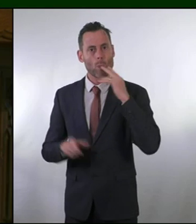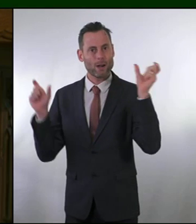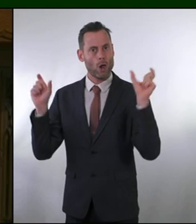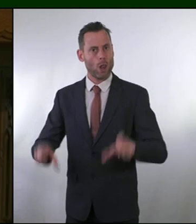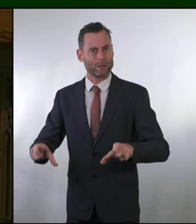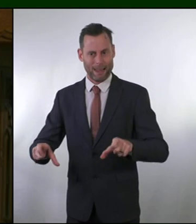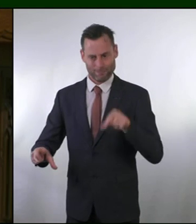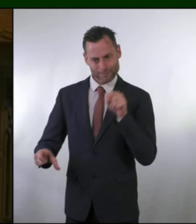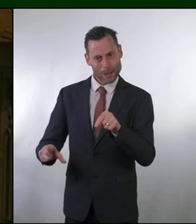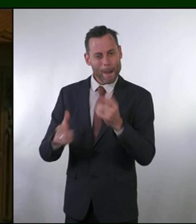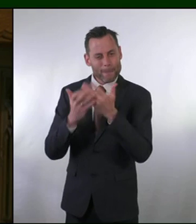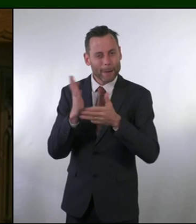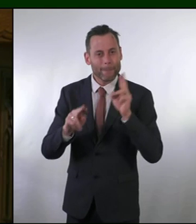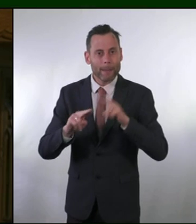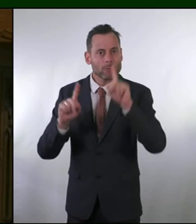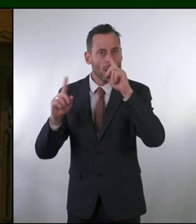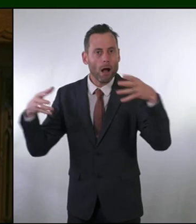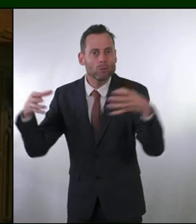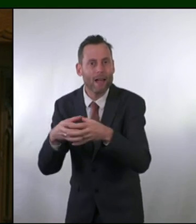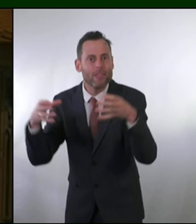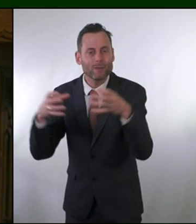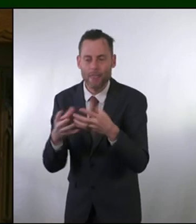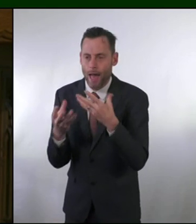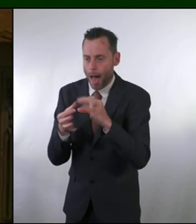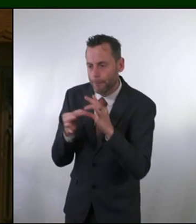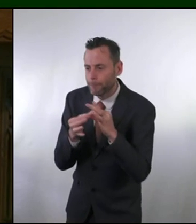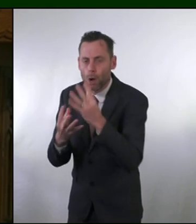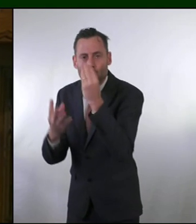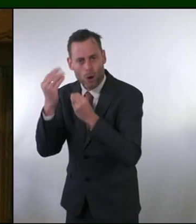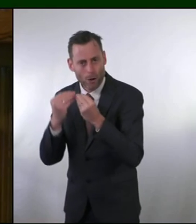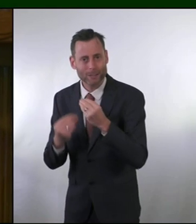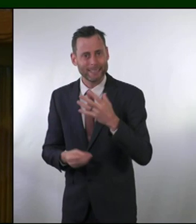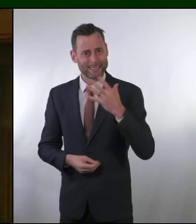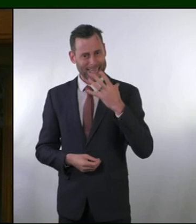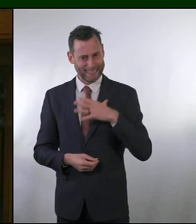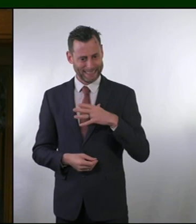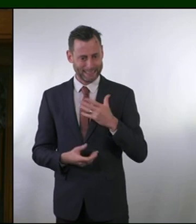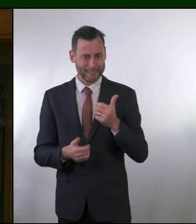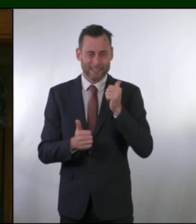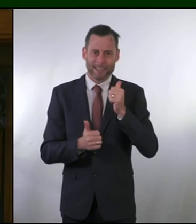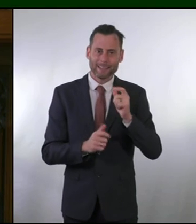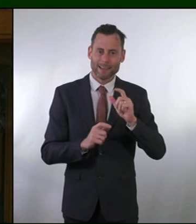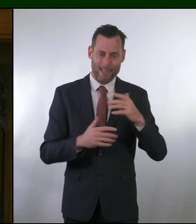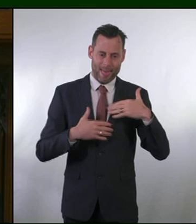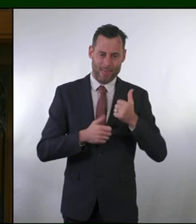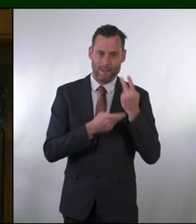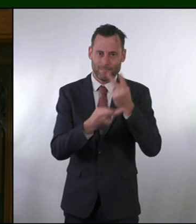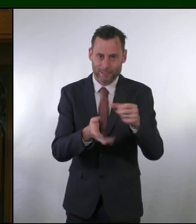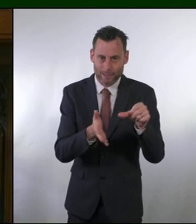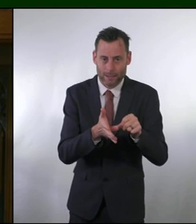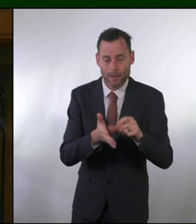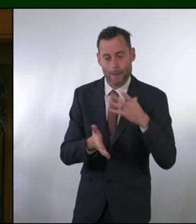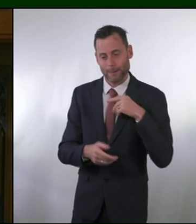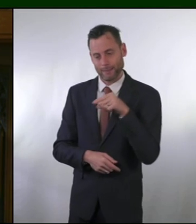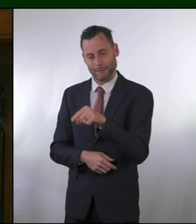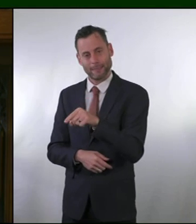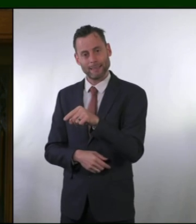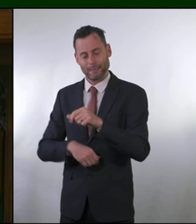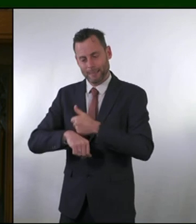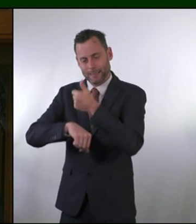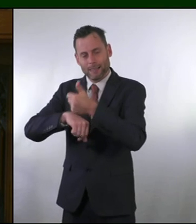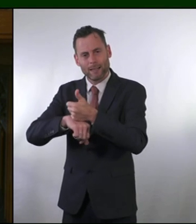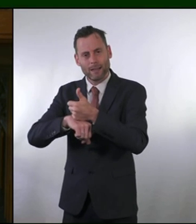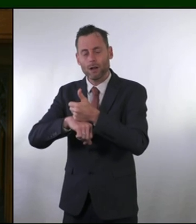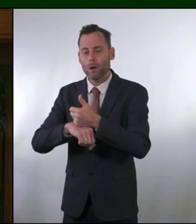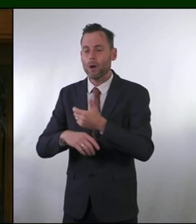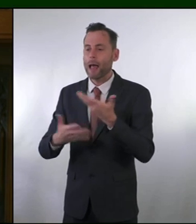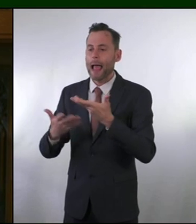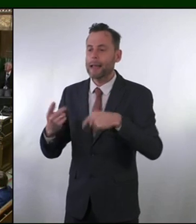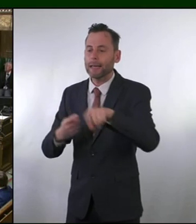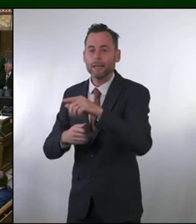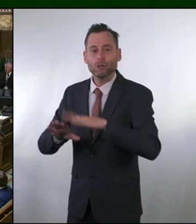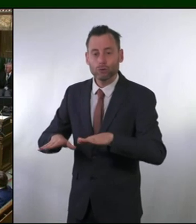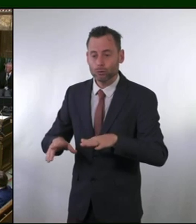Will the Prime Minister urgently look at reversing the decline in health visitors and support the parent-infant premium proposal by the Parent-Infant Foundation to help lockdown babies catch up?